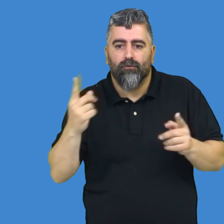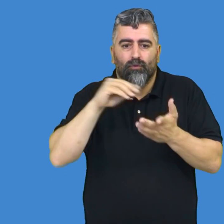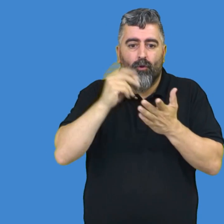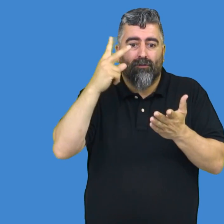vez